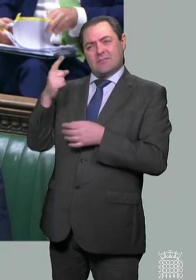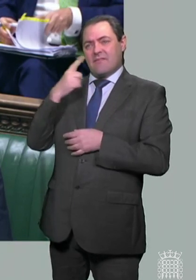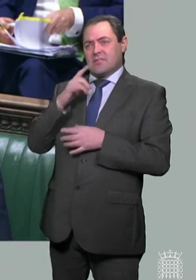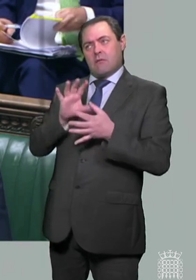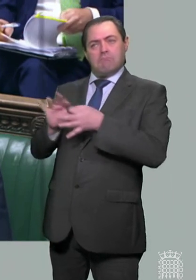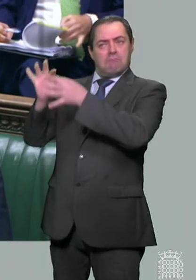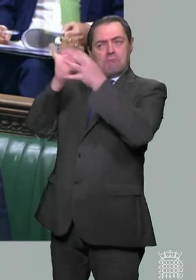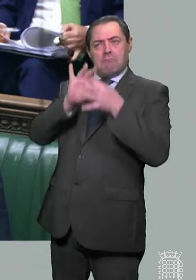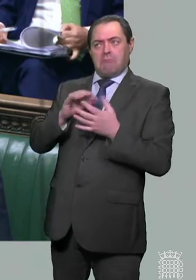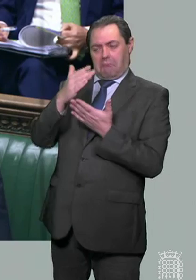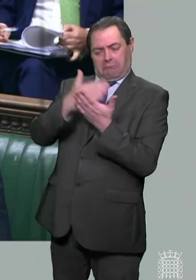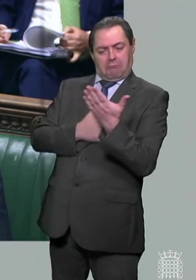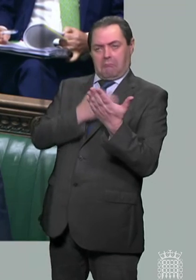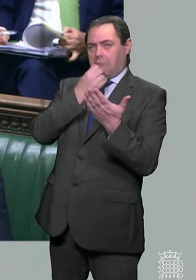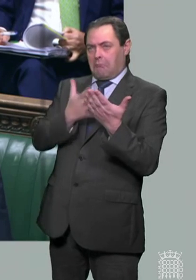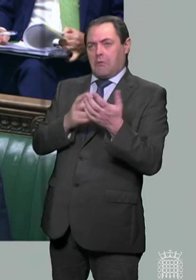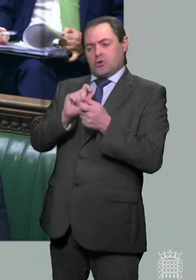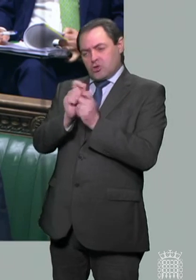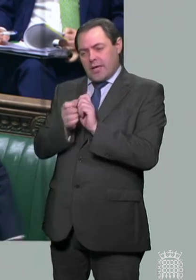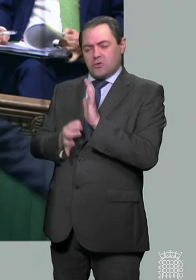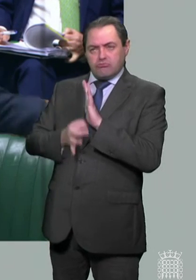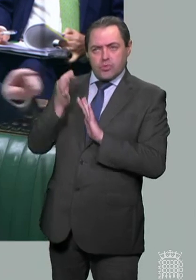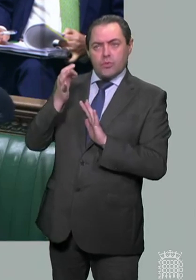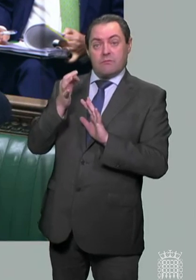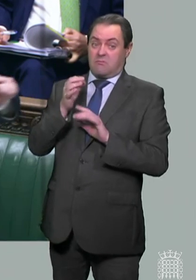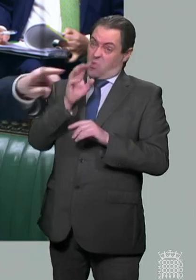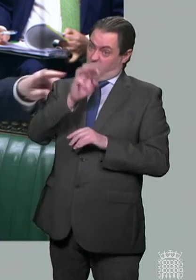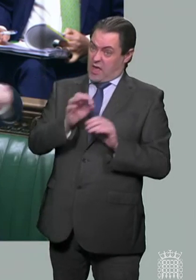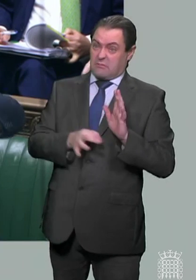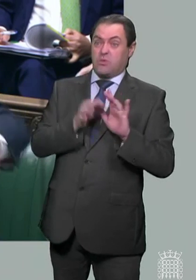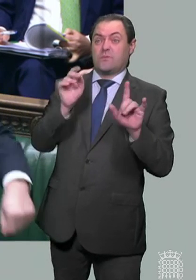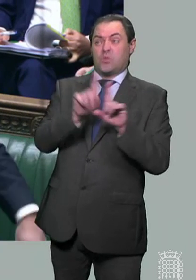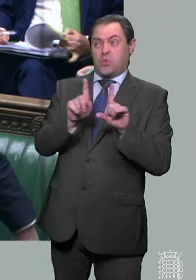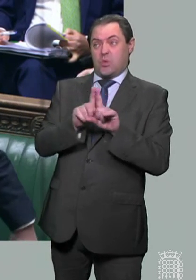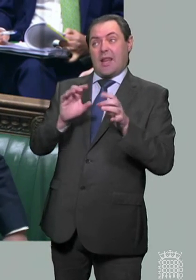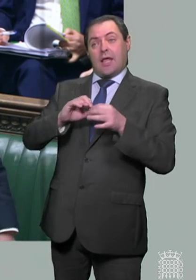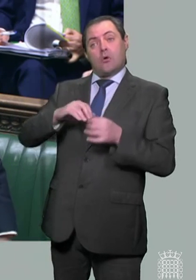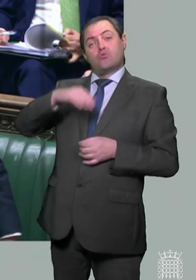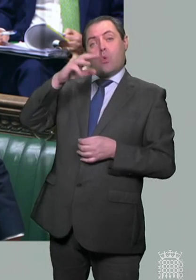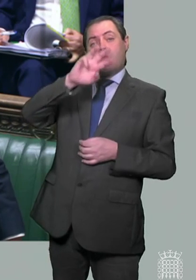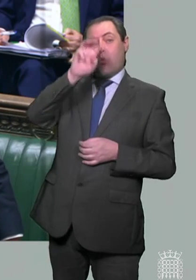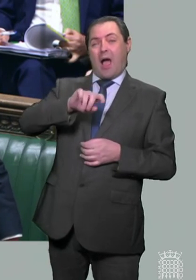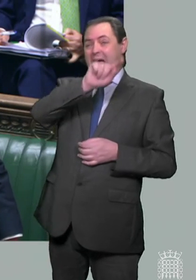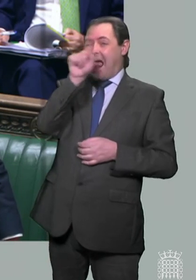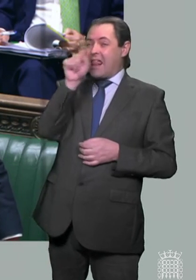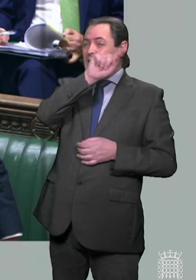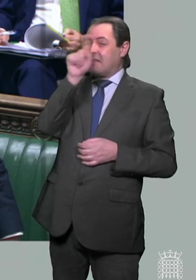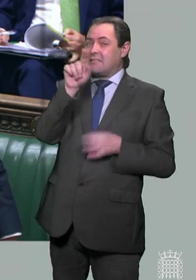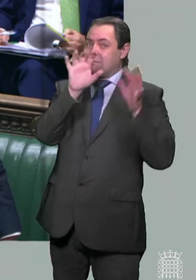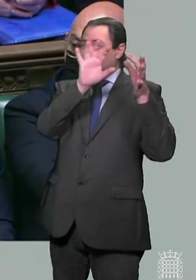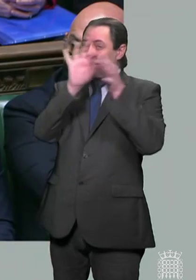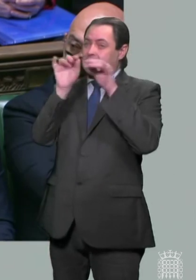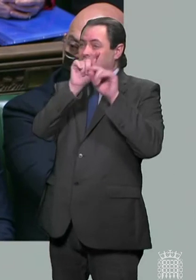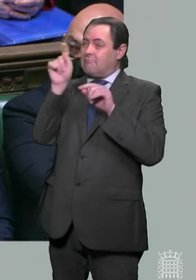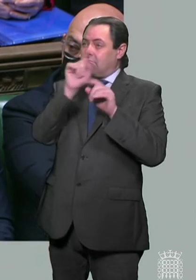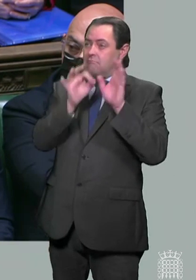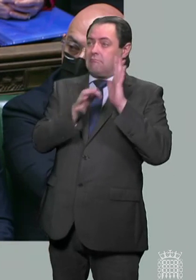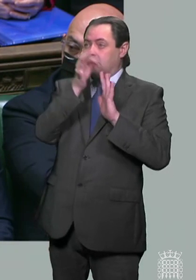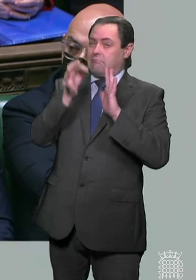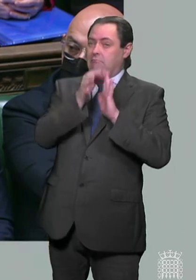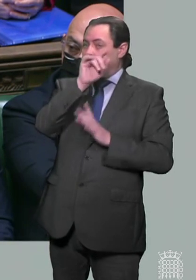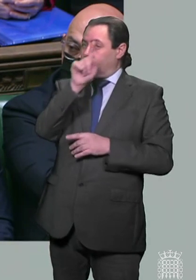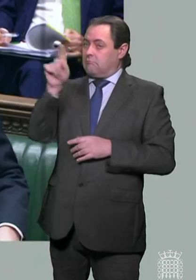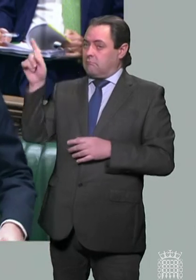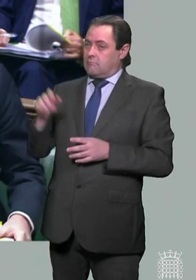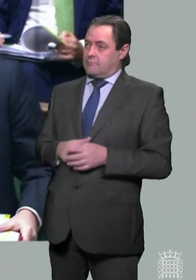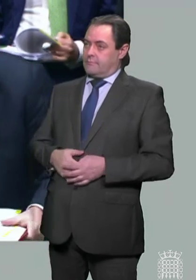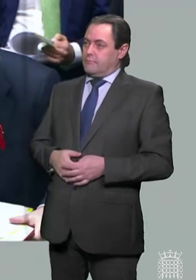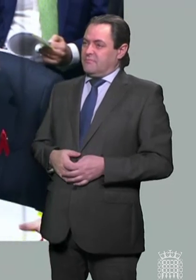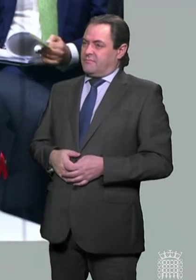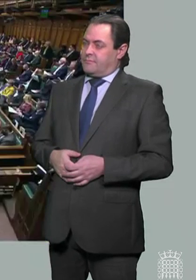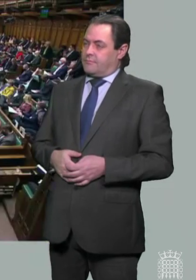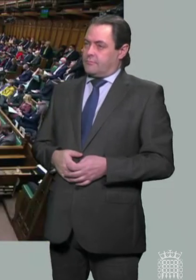It is a fantastic agenda for change and improvement, particularly in Wales and particularly on the north Welsh corridor where the railway links deserve to be improved and will be improved under this Government.